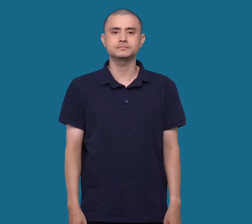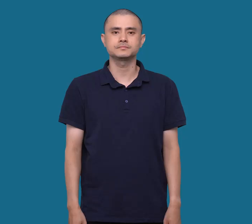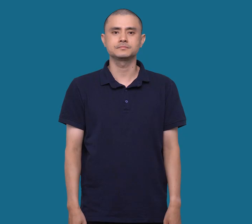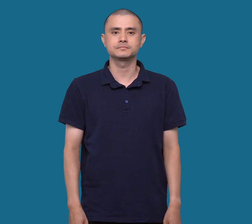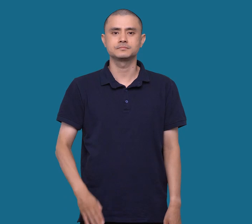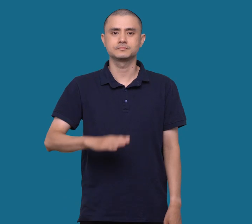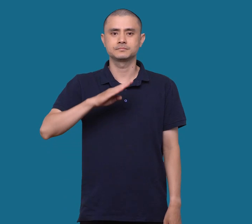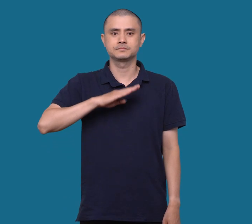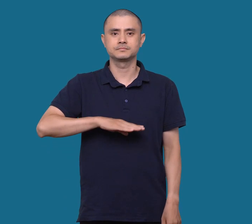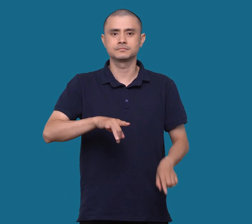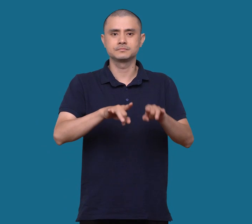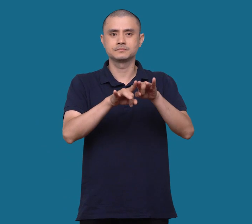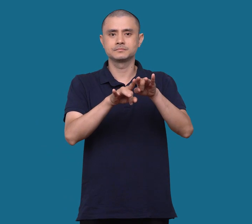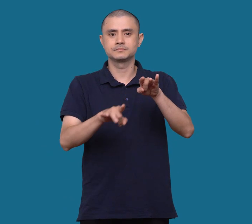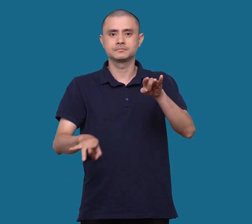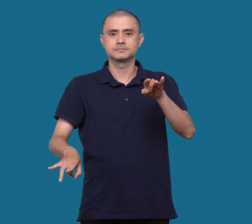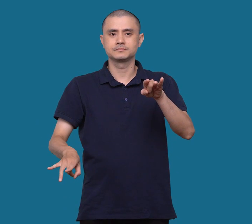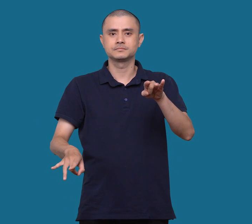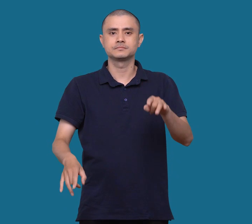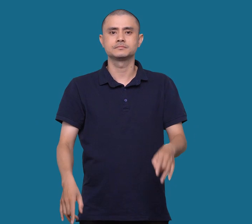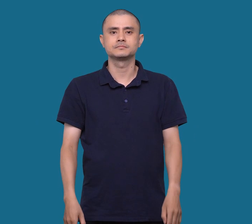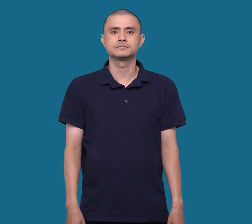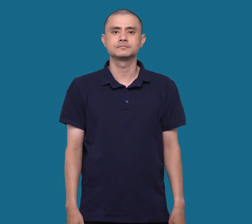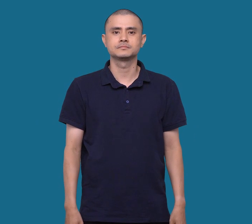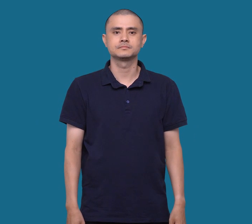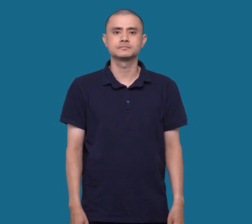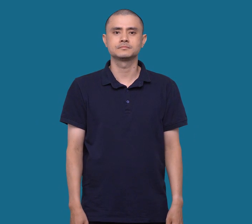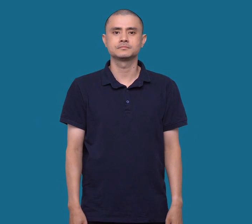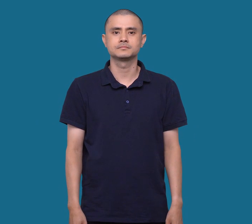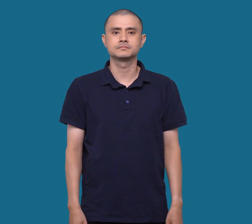em họ